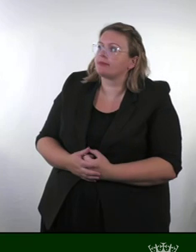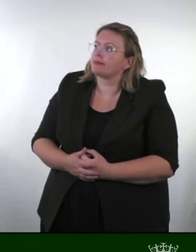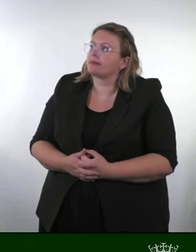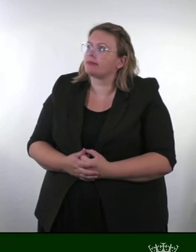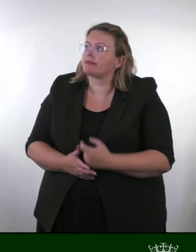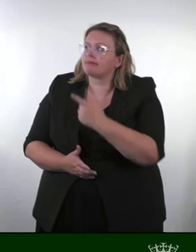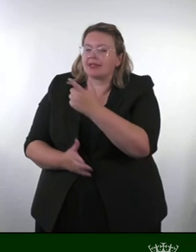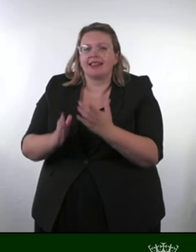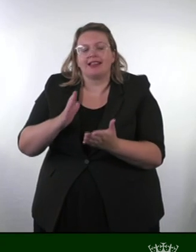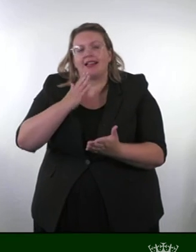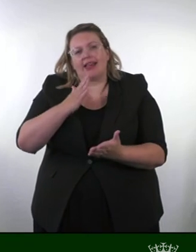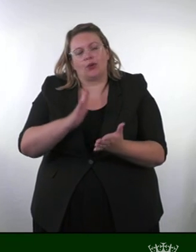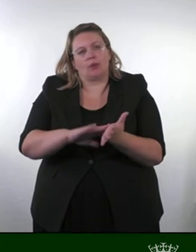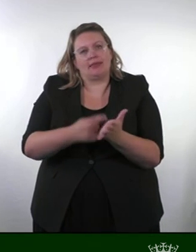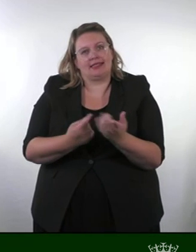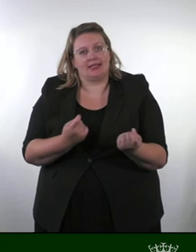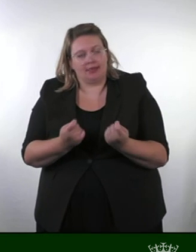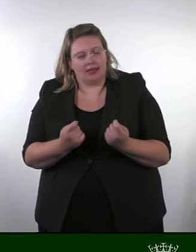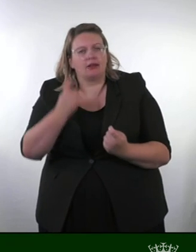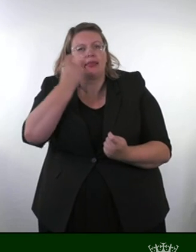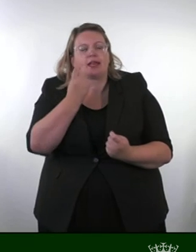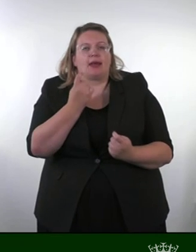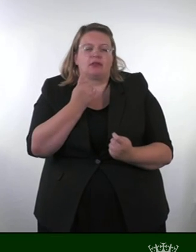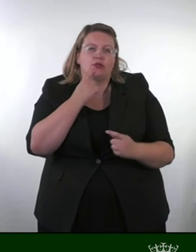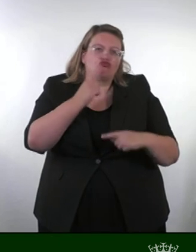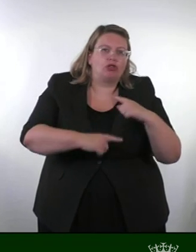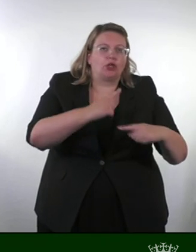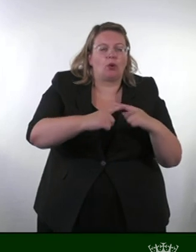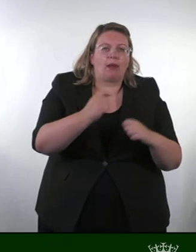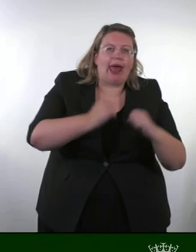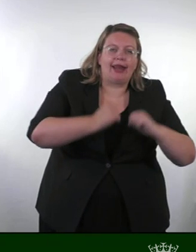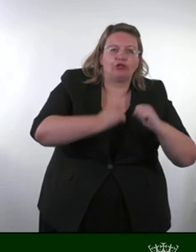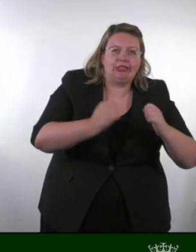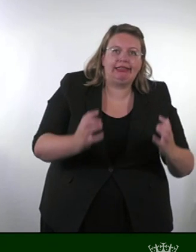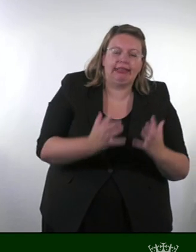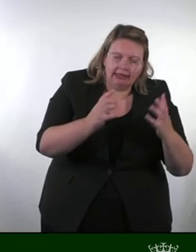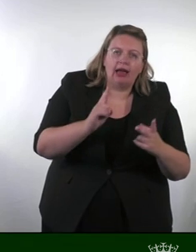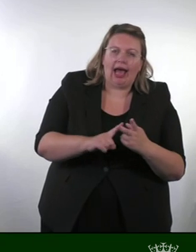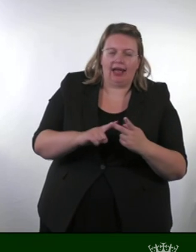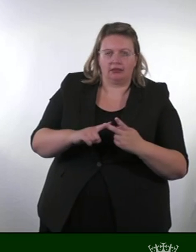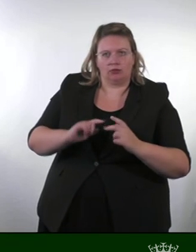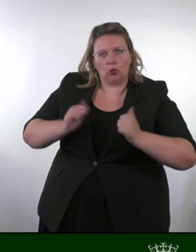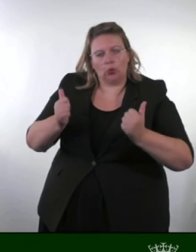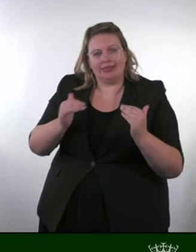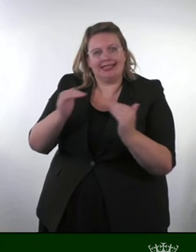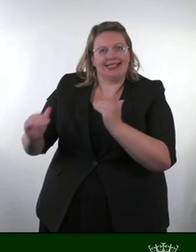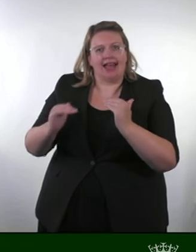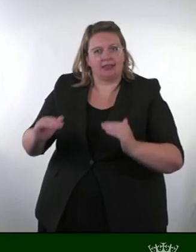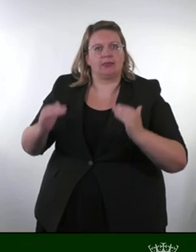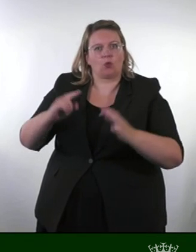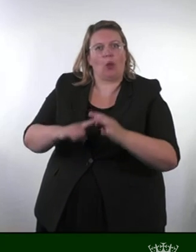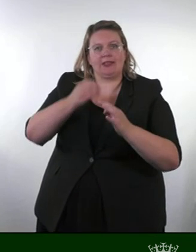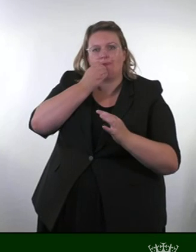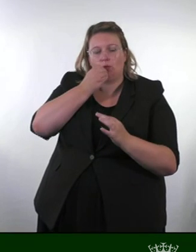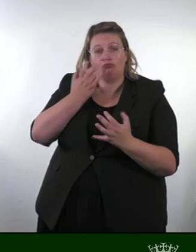From growing our food and producing renewable energy to managing our environment and setting higher welfare standards, British farmers lead the world in so many ways.